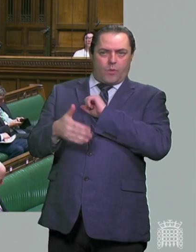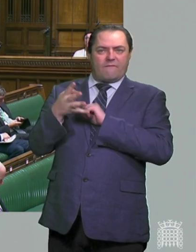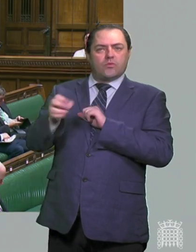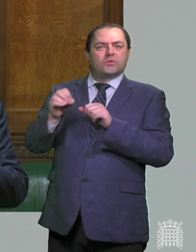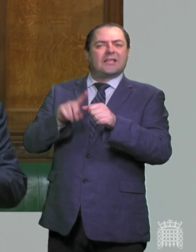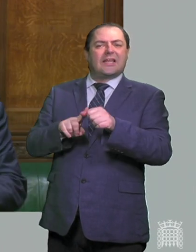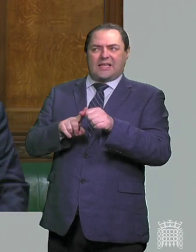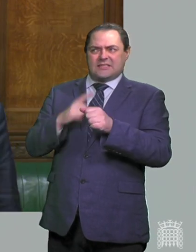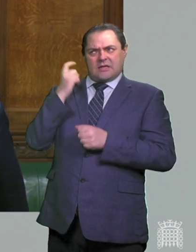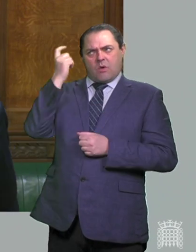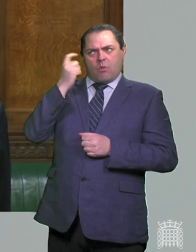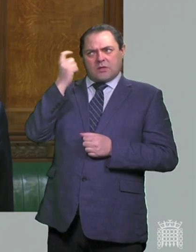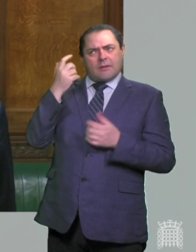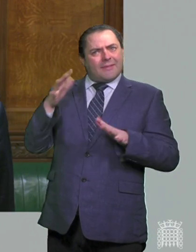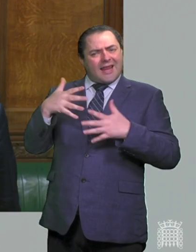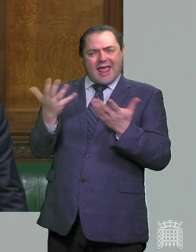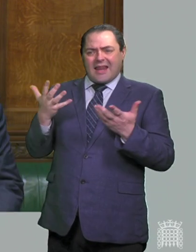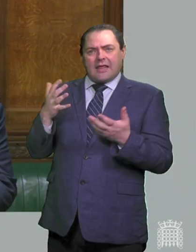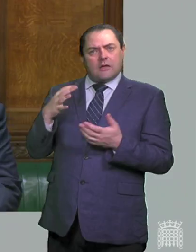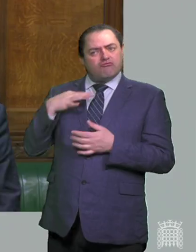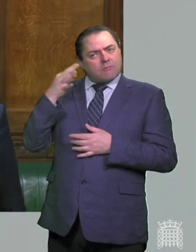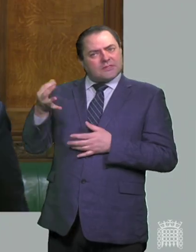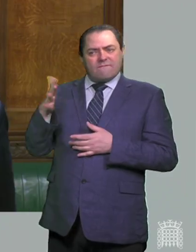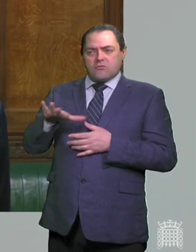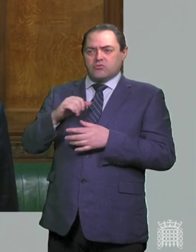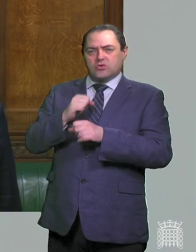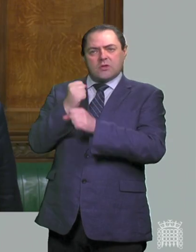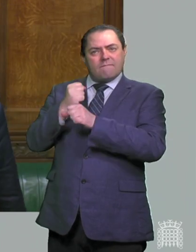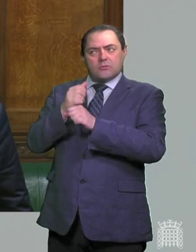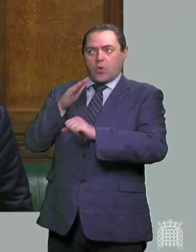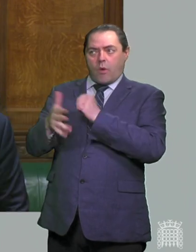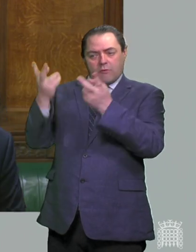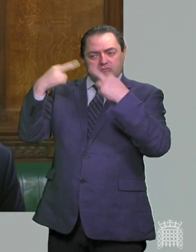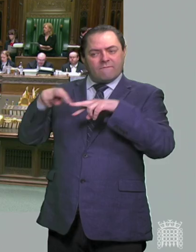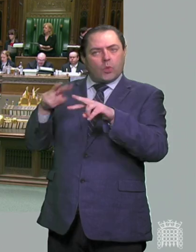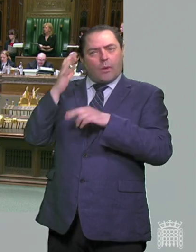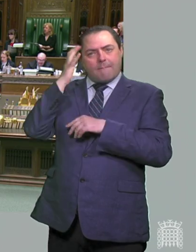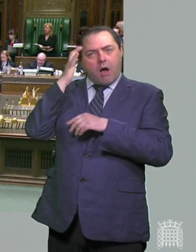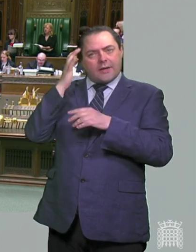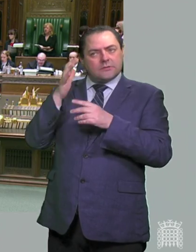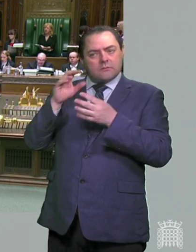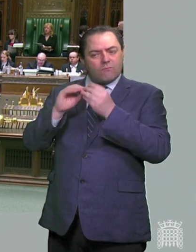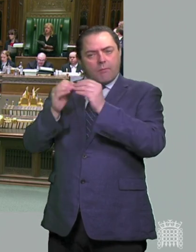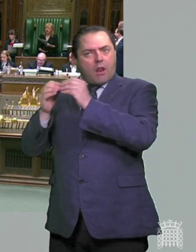Has the Secretary of State received any representations from the Scottish Government about reviewing that formula?